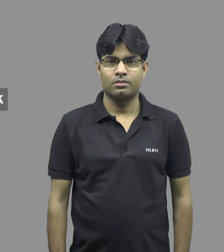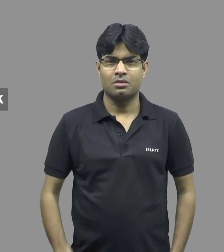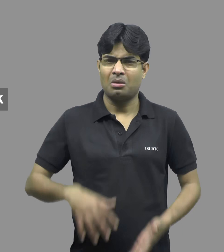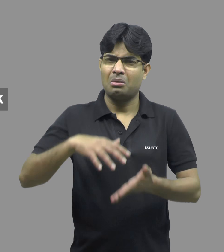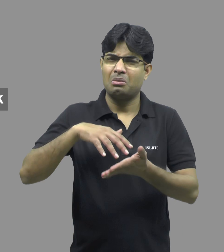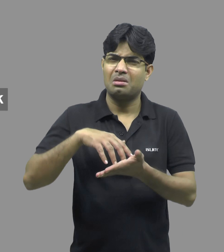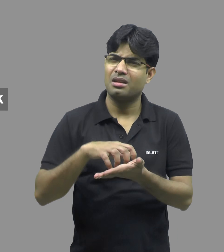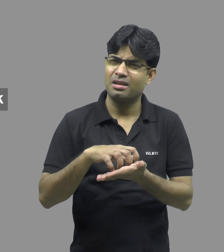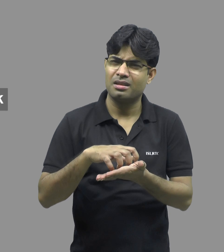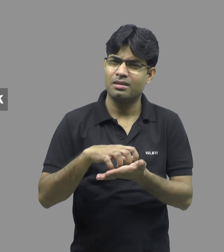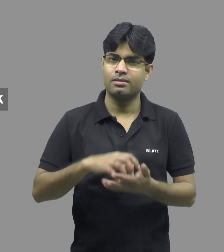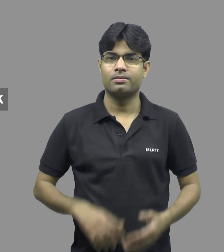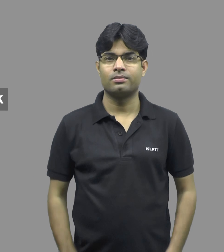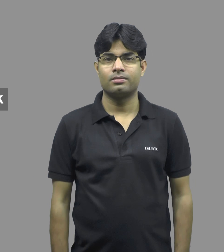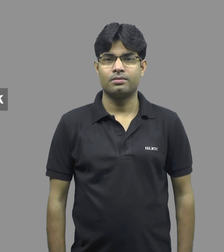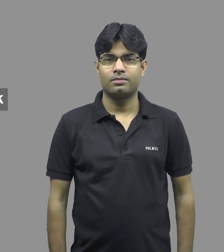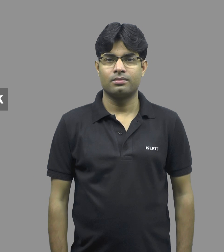Weak